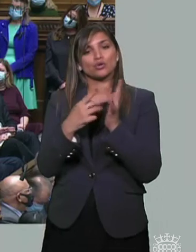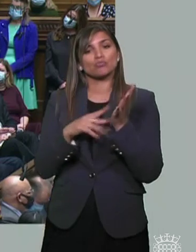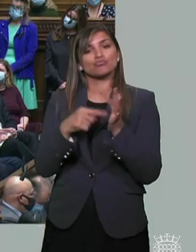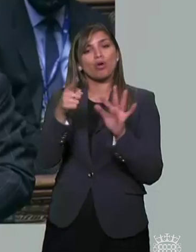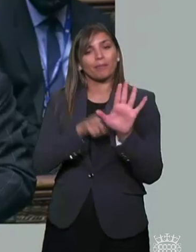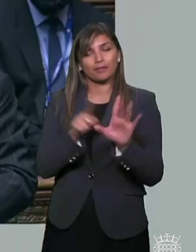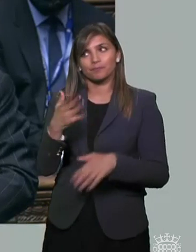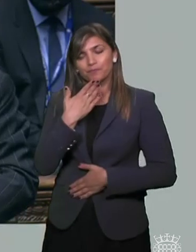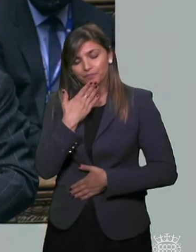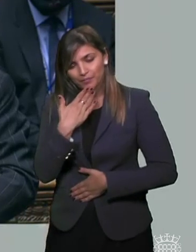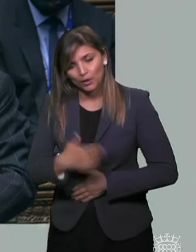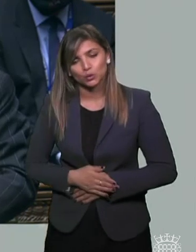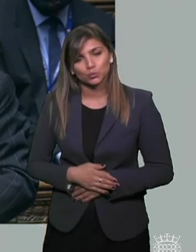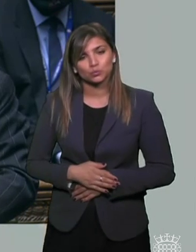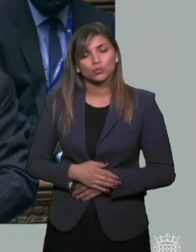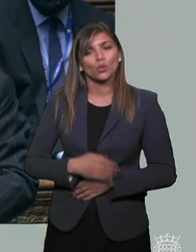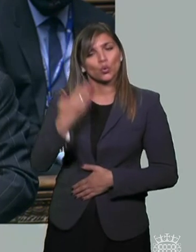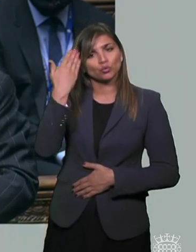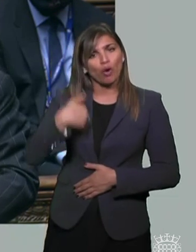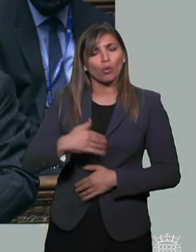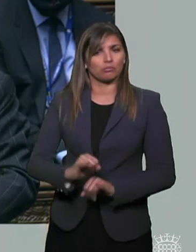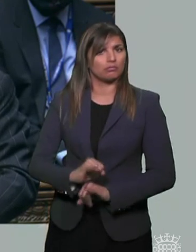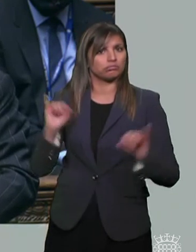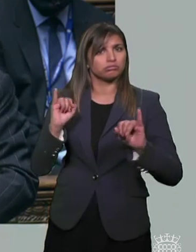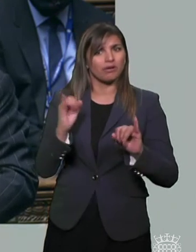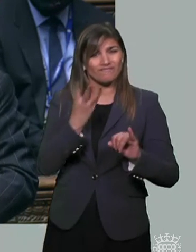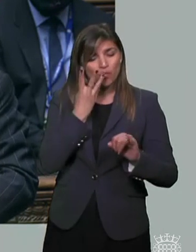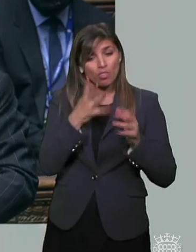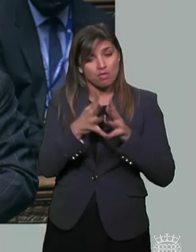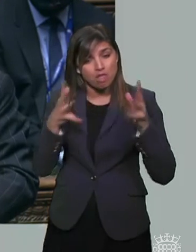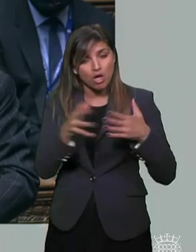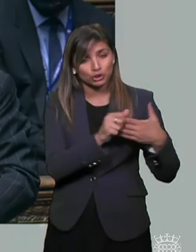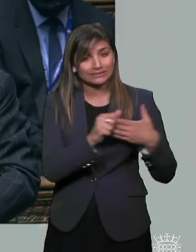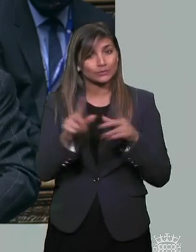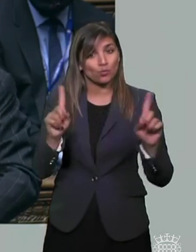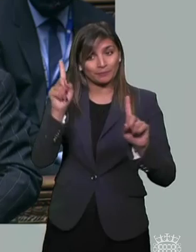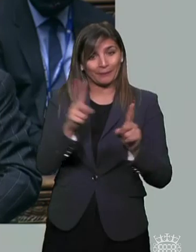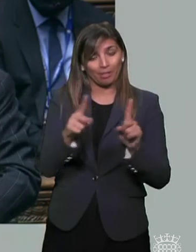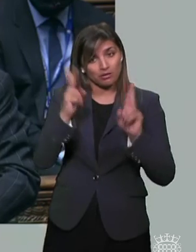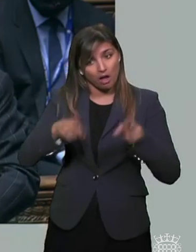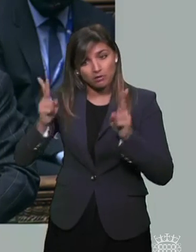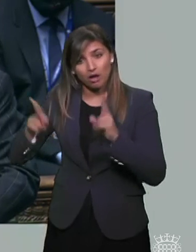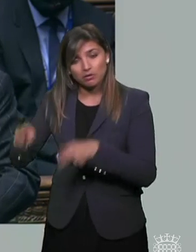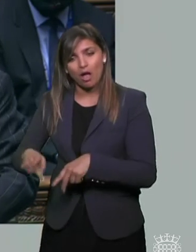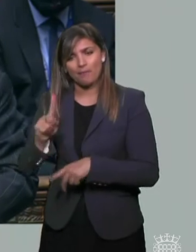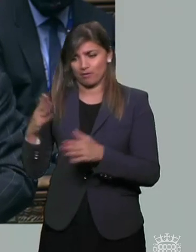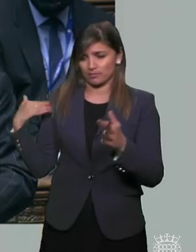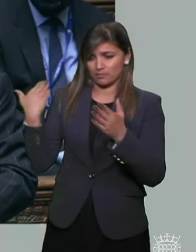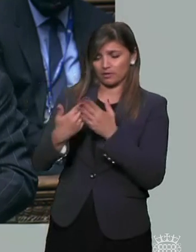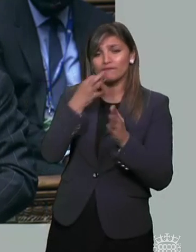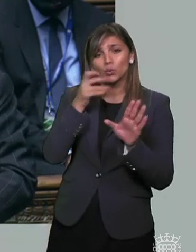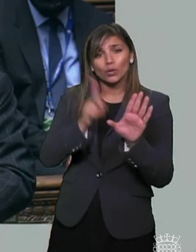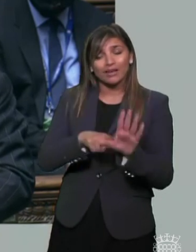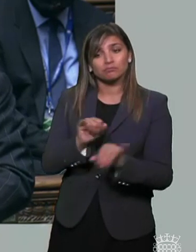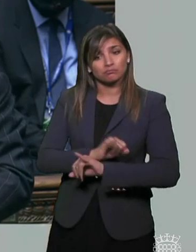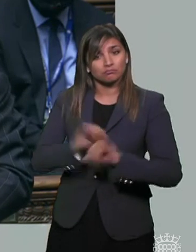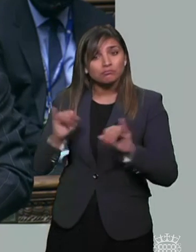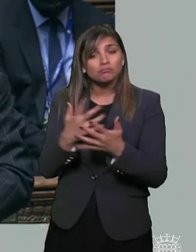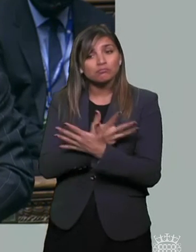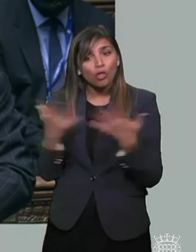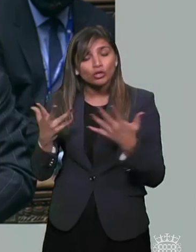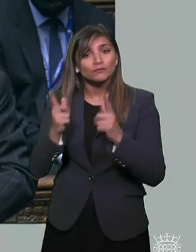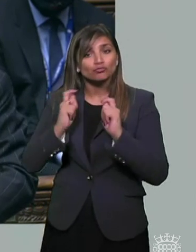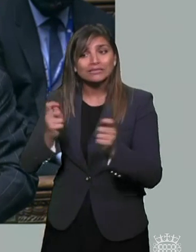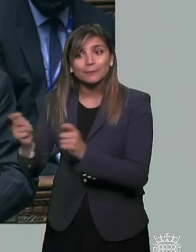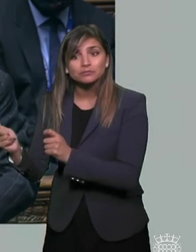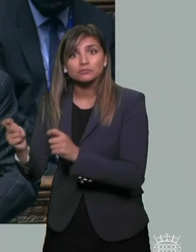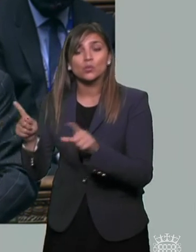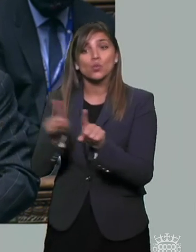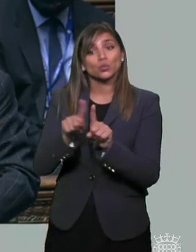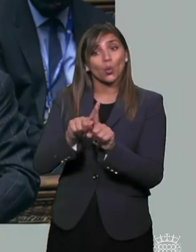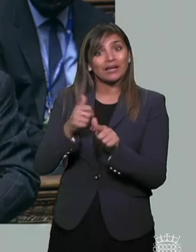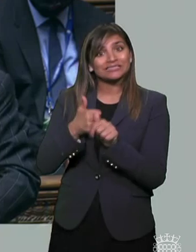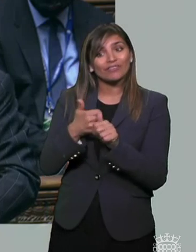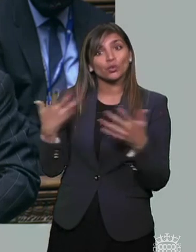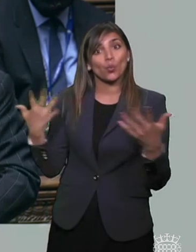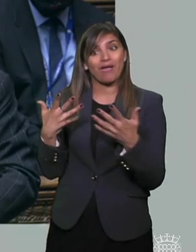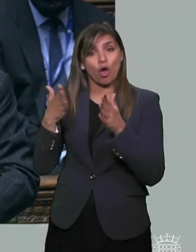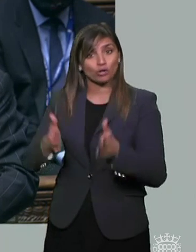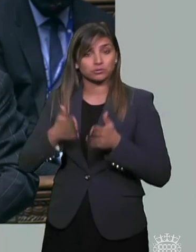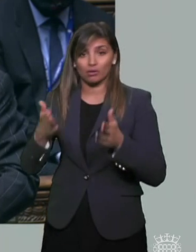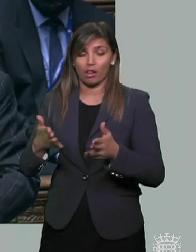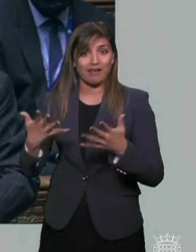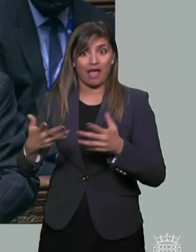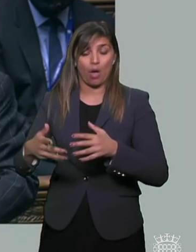It is the fourth largest killer. We have made much progress but regrettably, in the last couple of years, key treatments such as thrombectomy, thrombolysis and timely interventions in hospital have stalled and gone backwards.